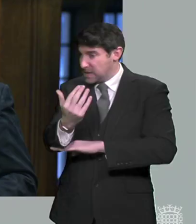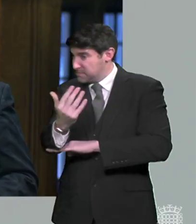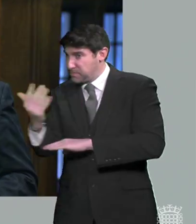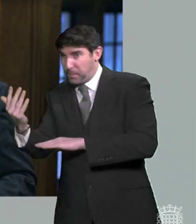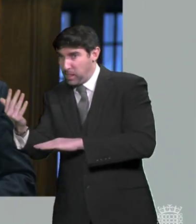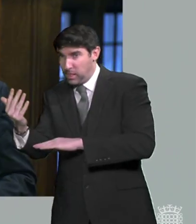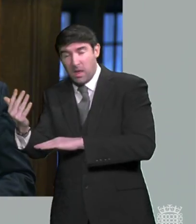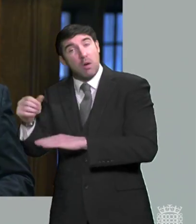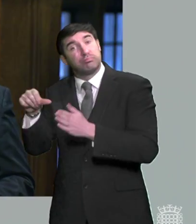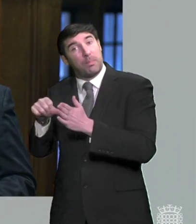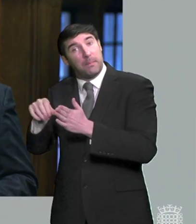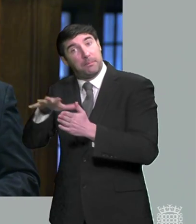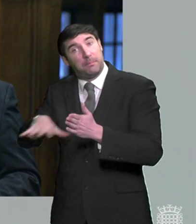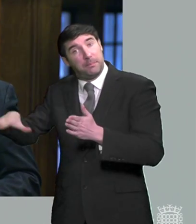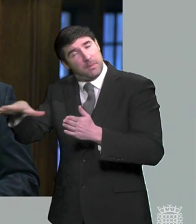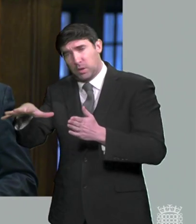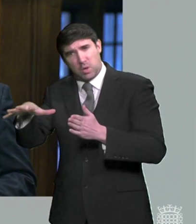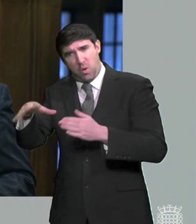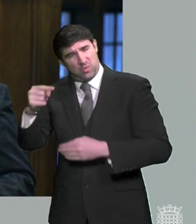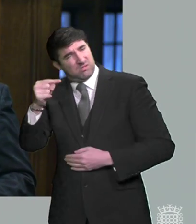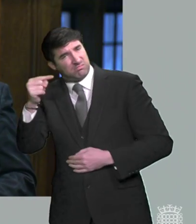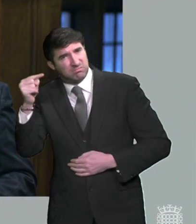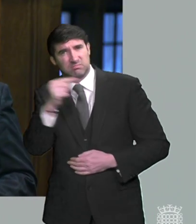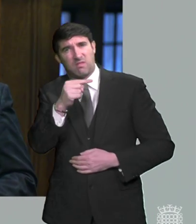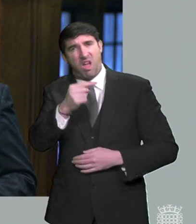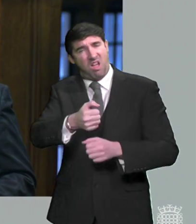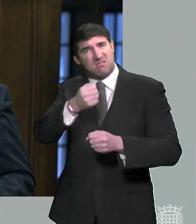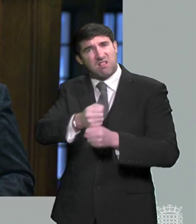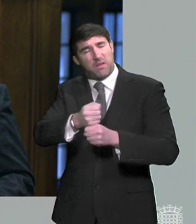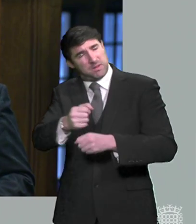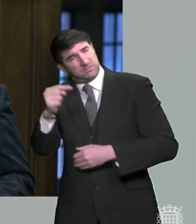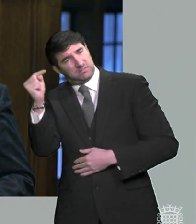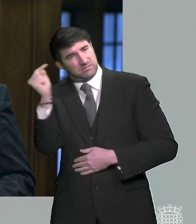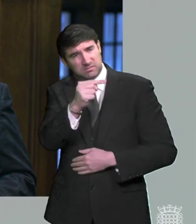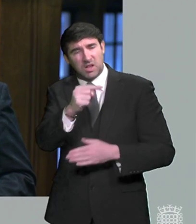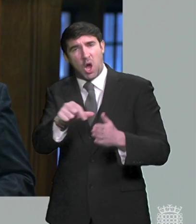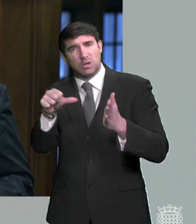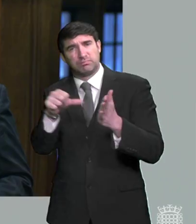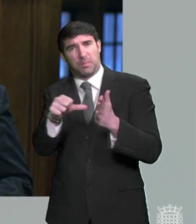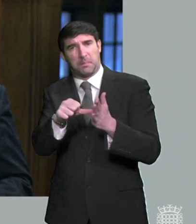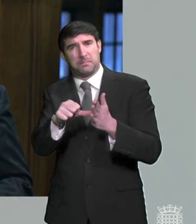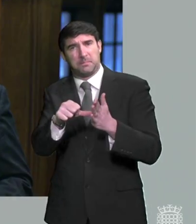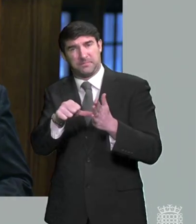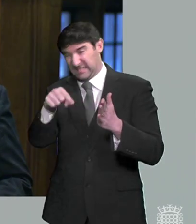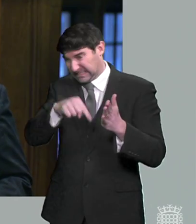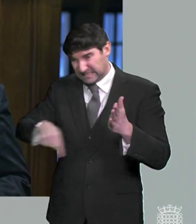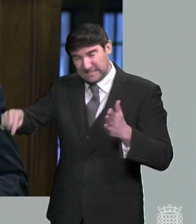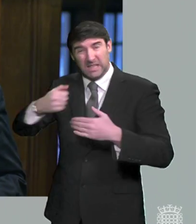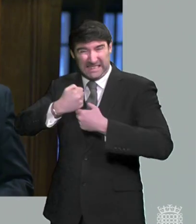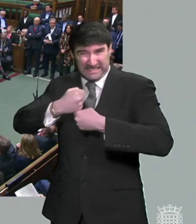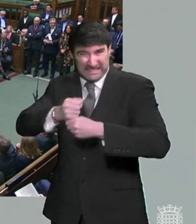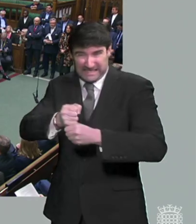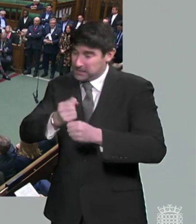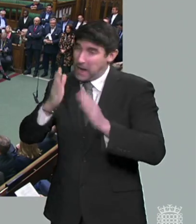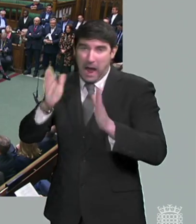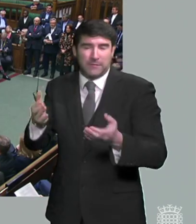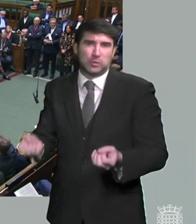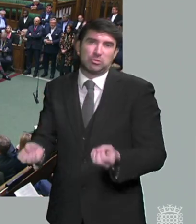so reckless? Is it not the case that this Government have pushed them to their absolute limit and they have no other option but to strike?